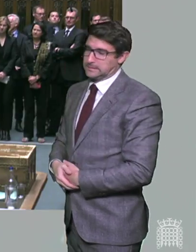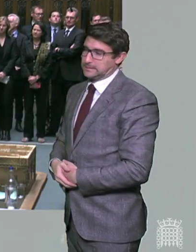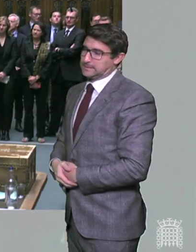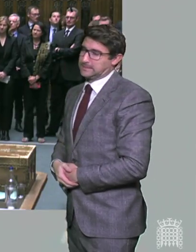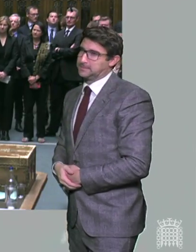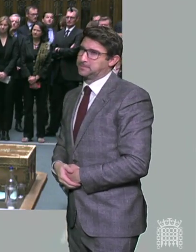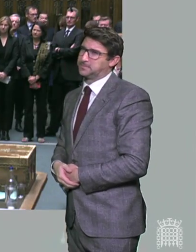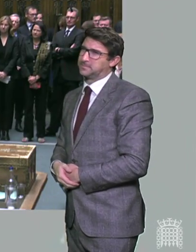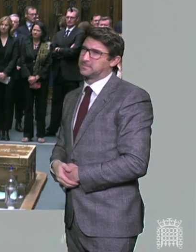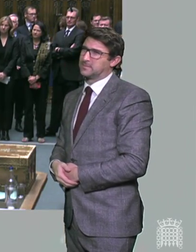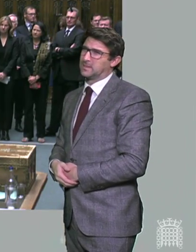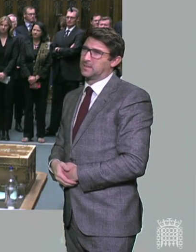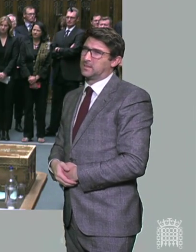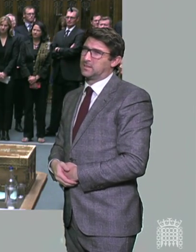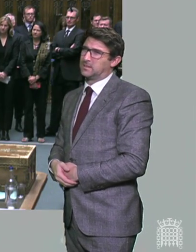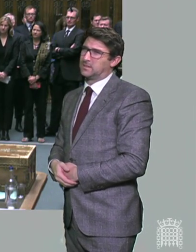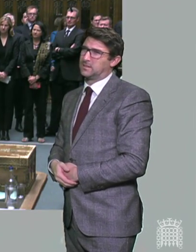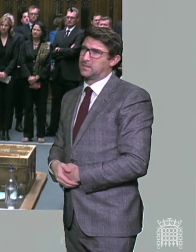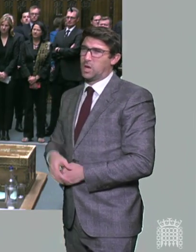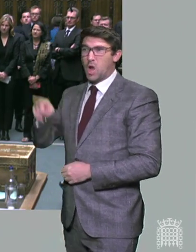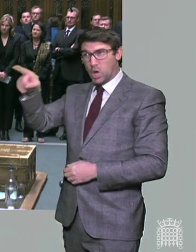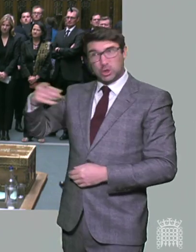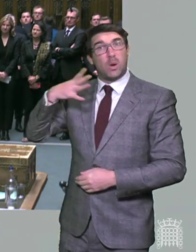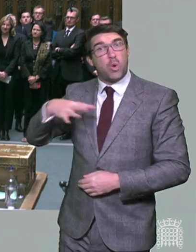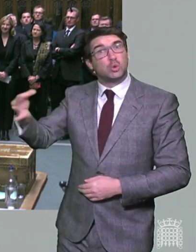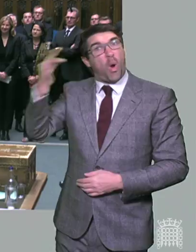If the Prime Minister wants to ask us questions, we can swap places.